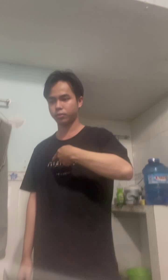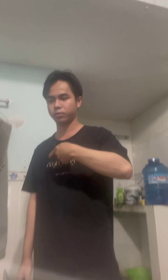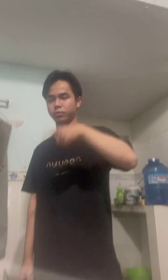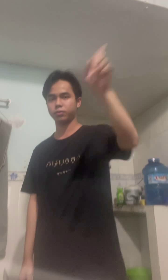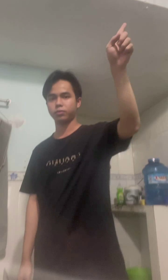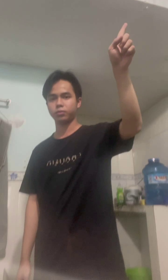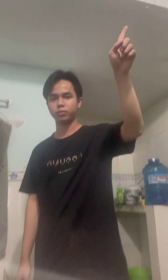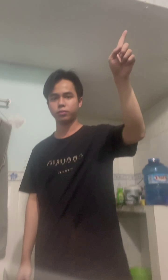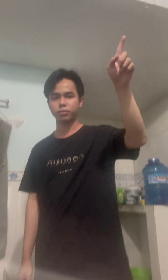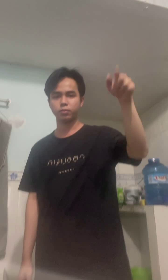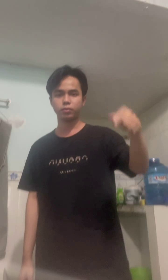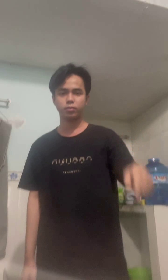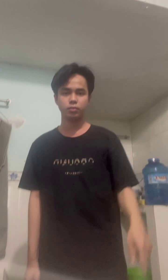di